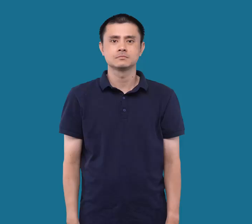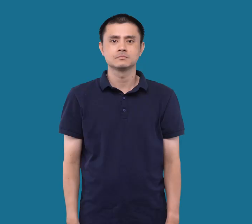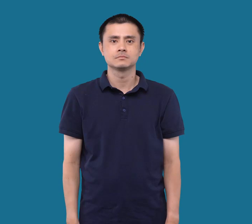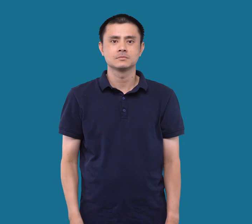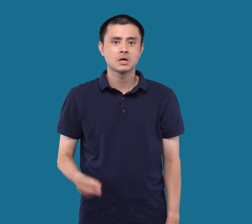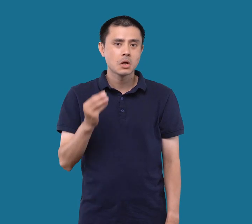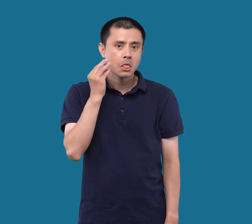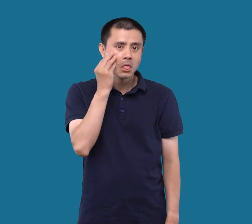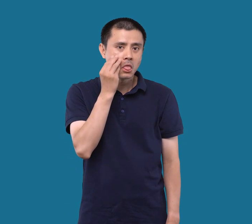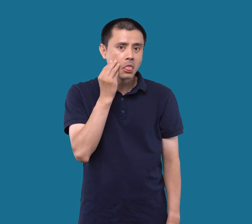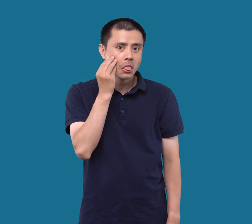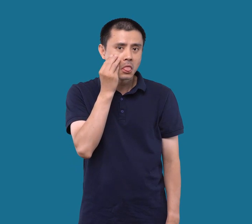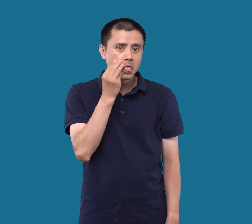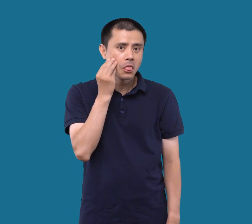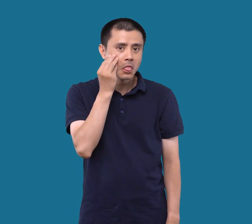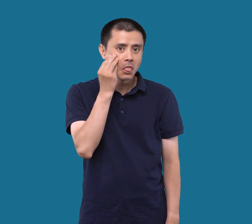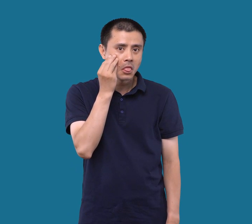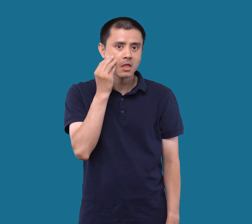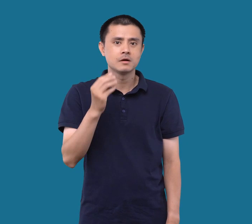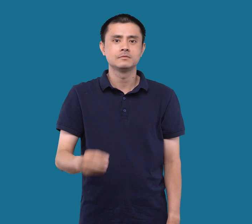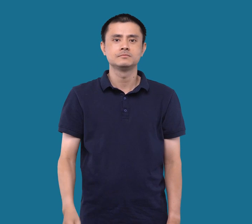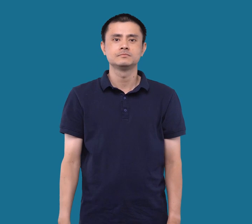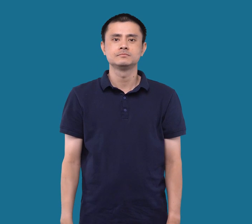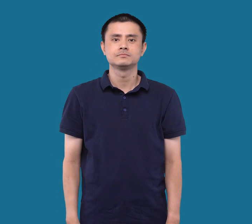củ nghệ